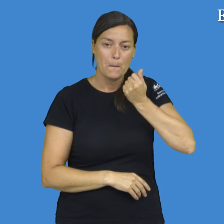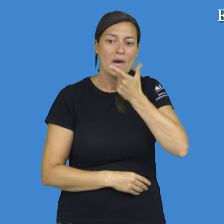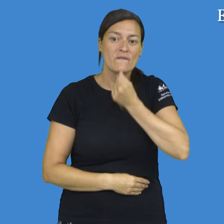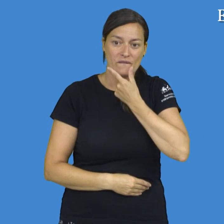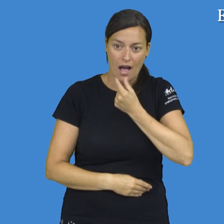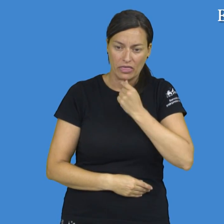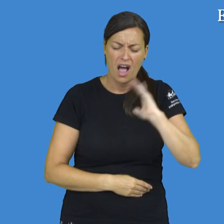fácil